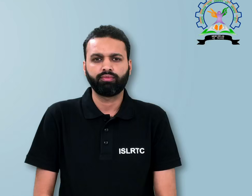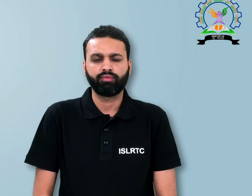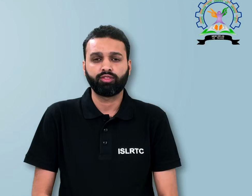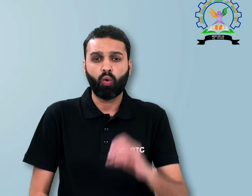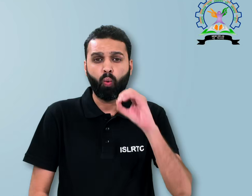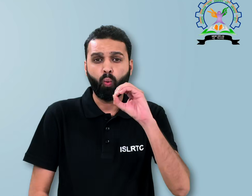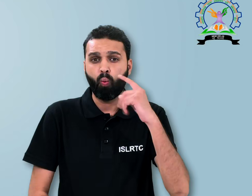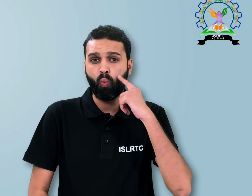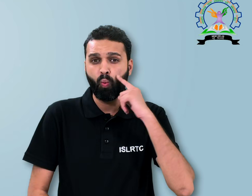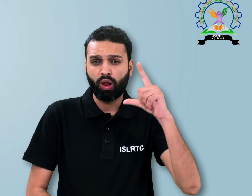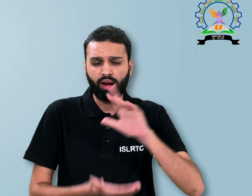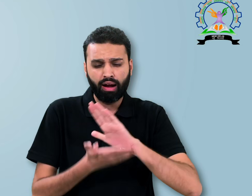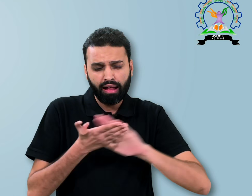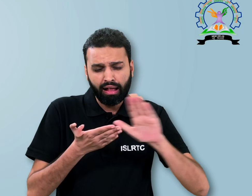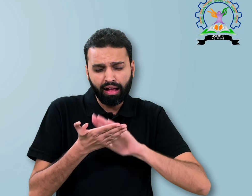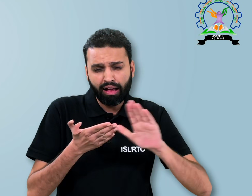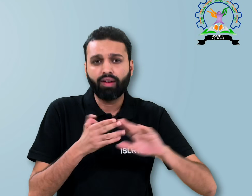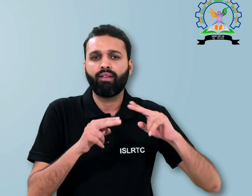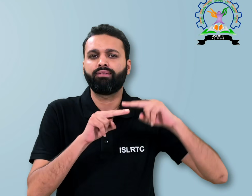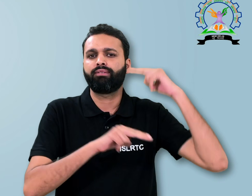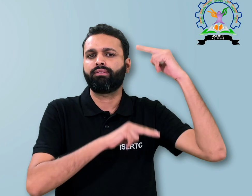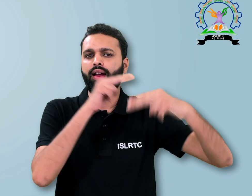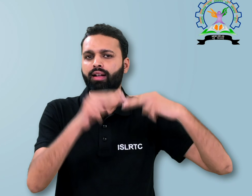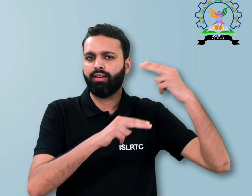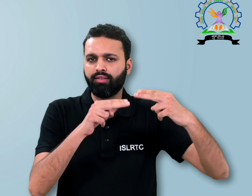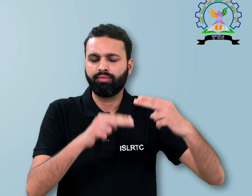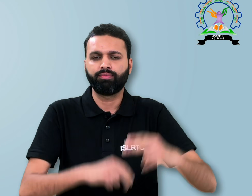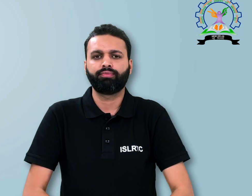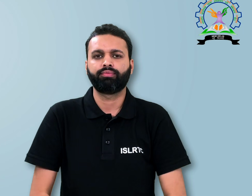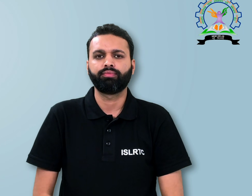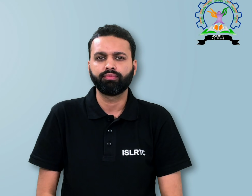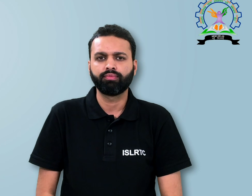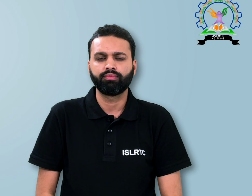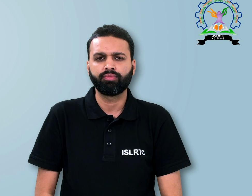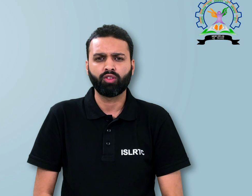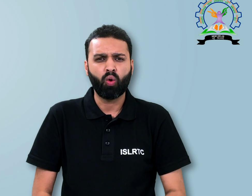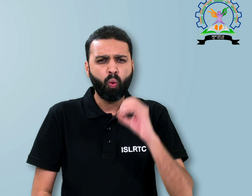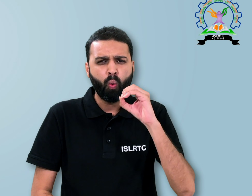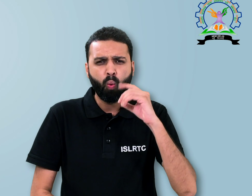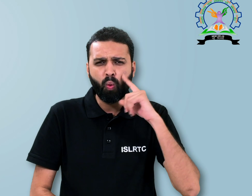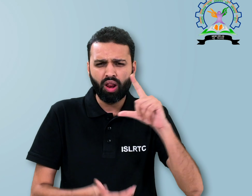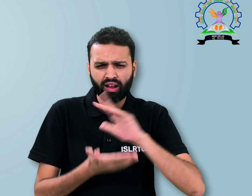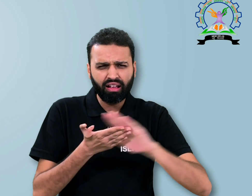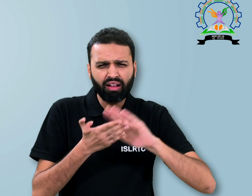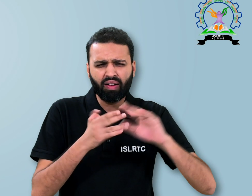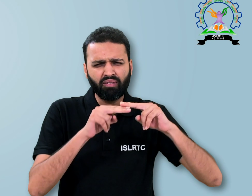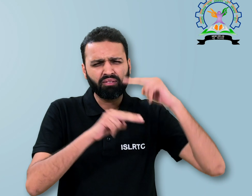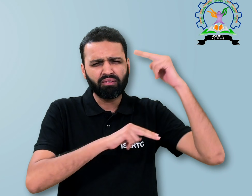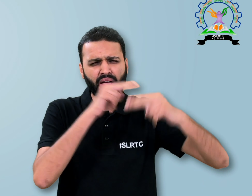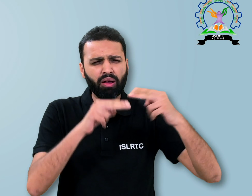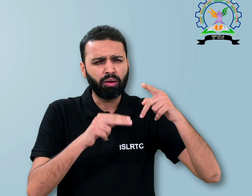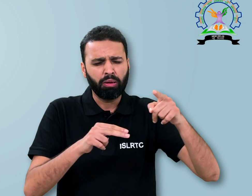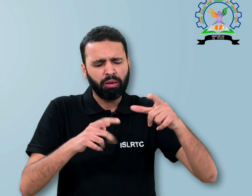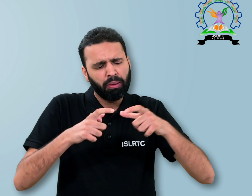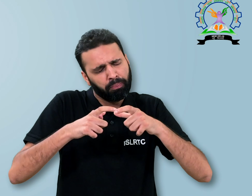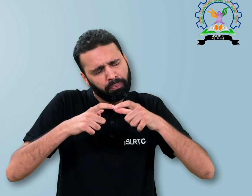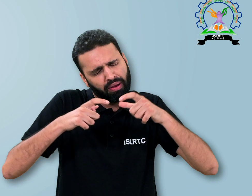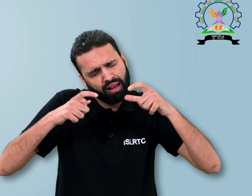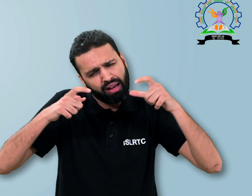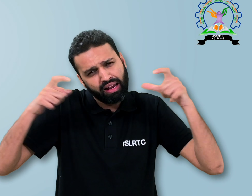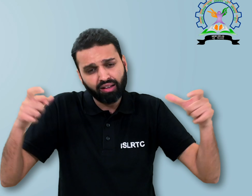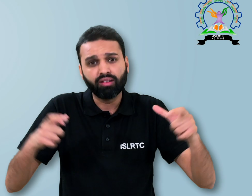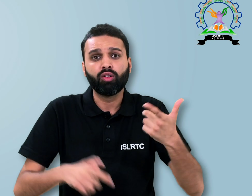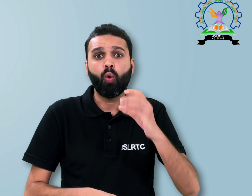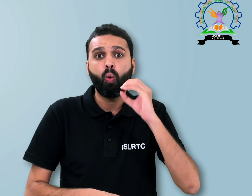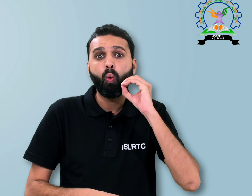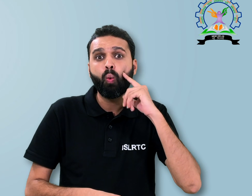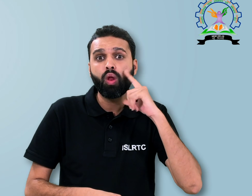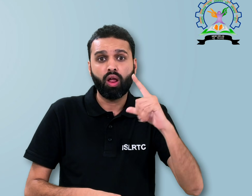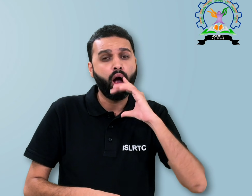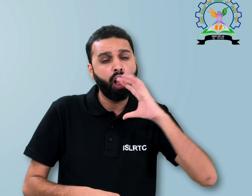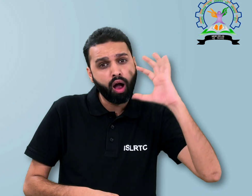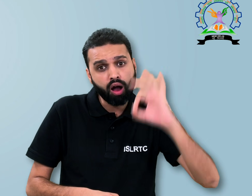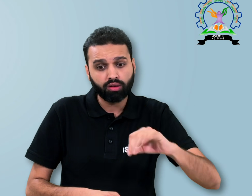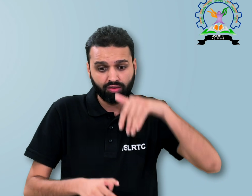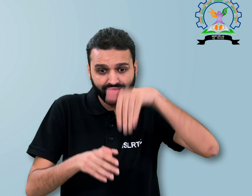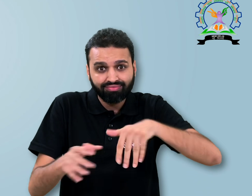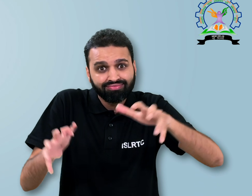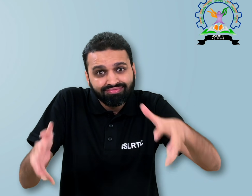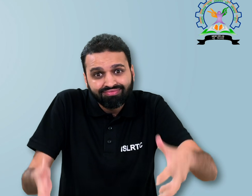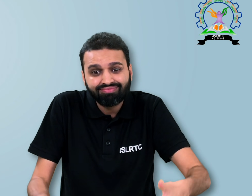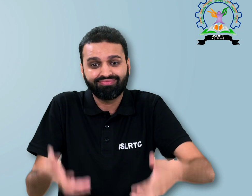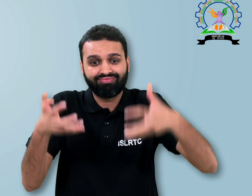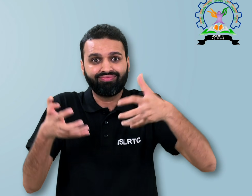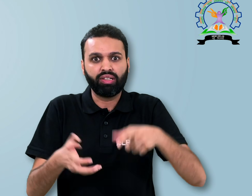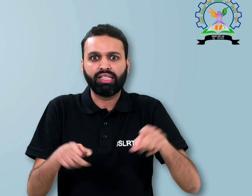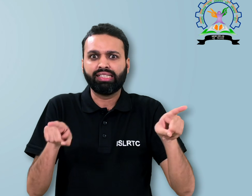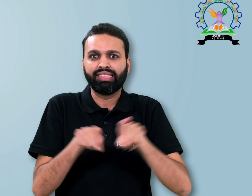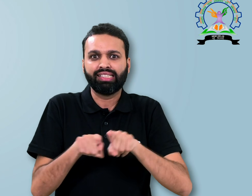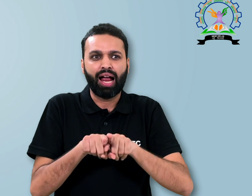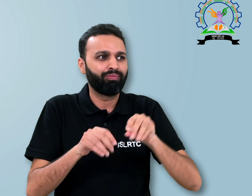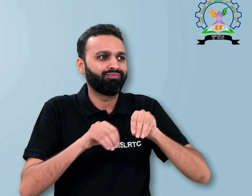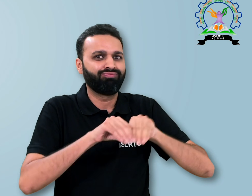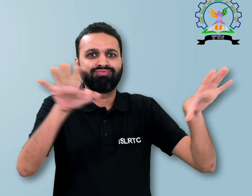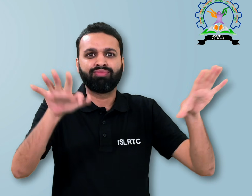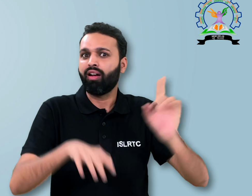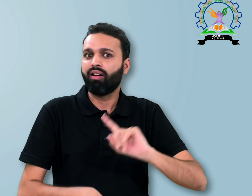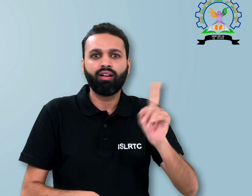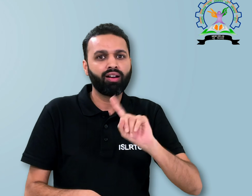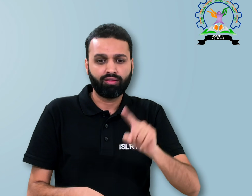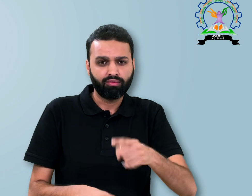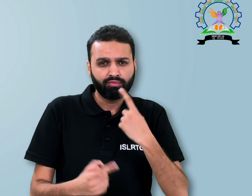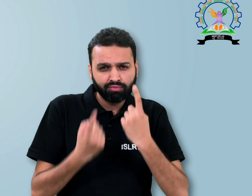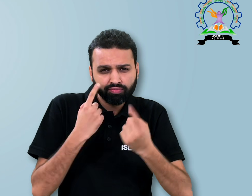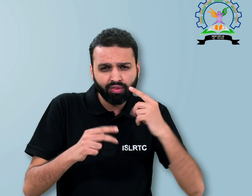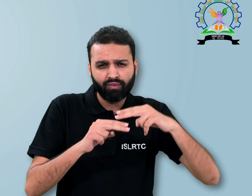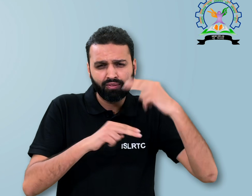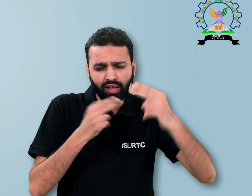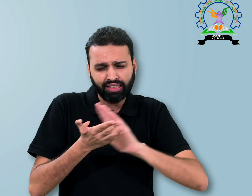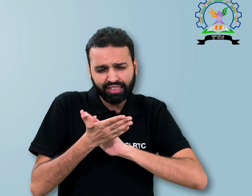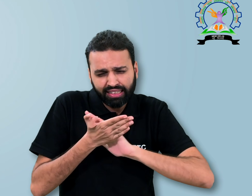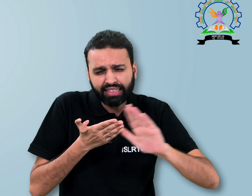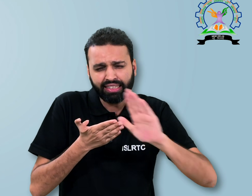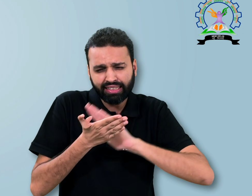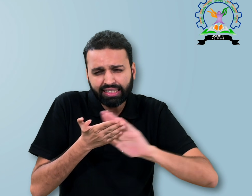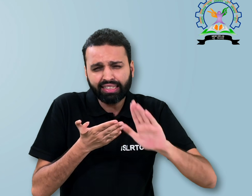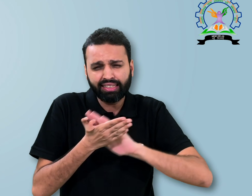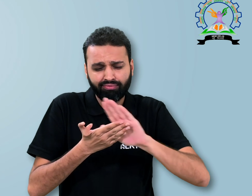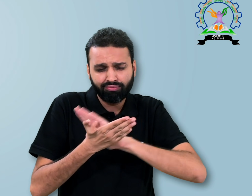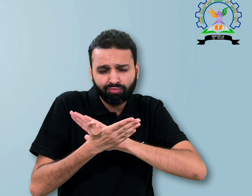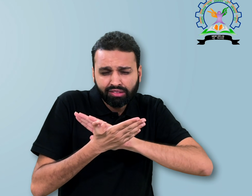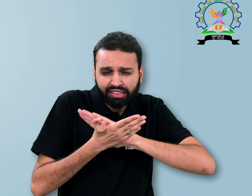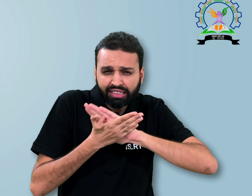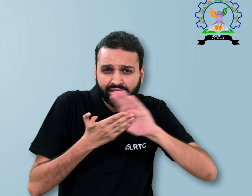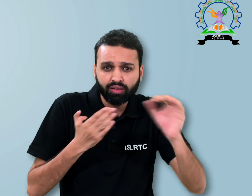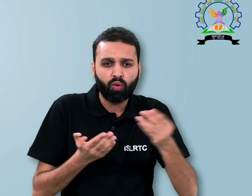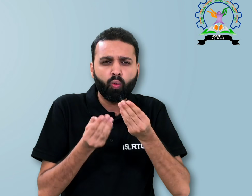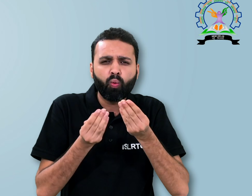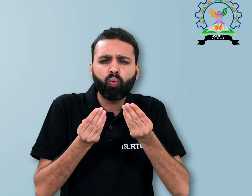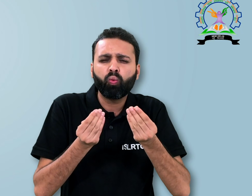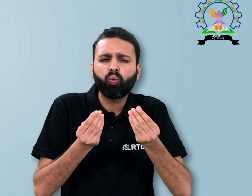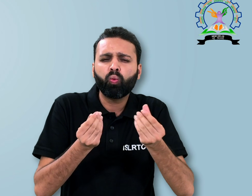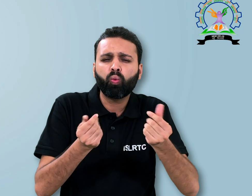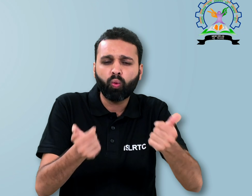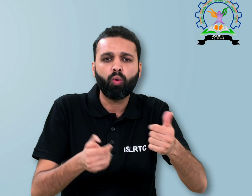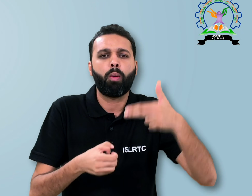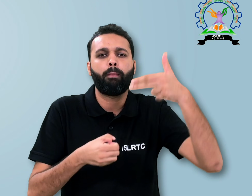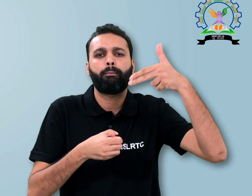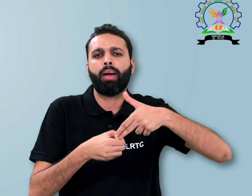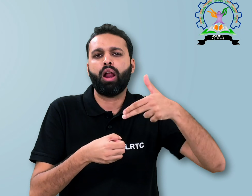Petroleum Refinery A petroleum refinery (oil refinery) is an industrial process plant where petroleum is transformed and refined into